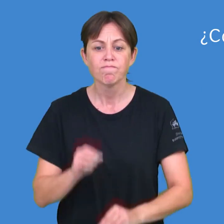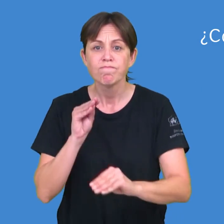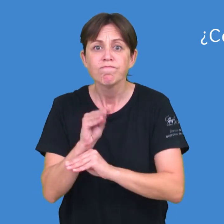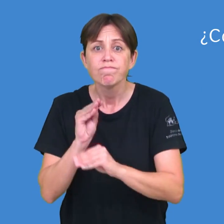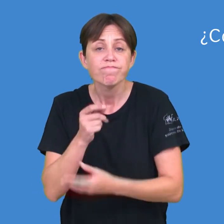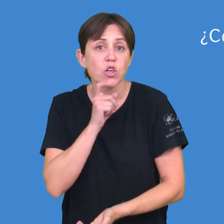cuidar